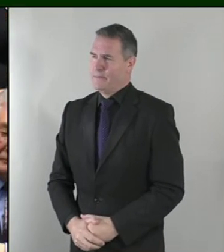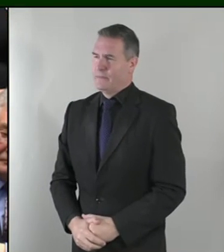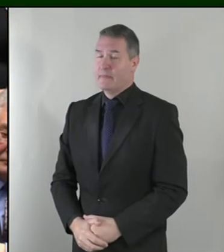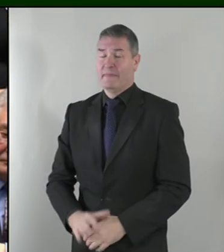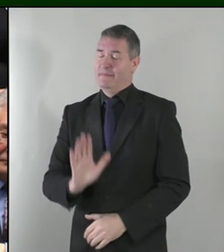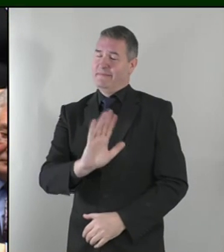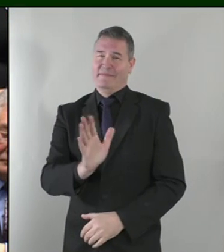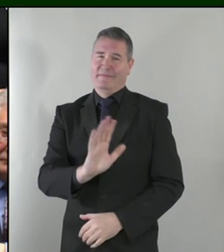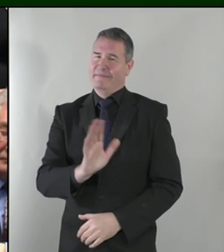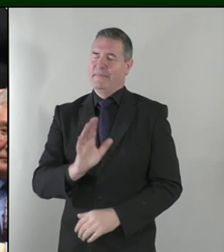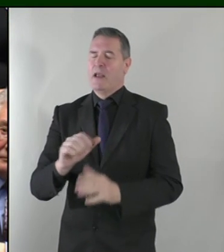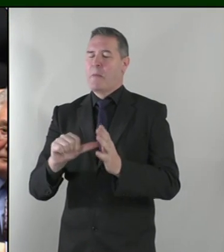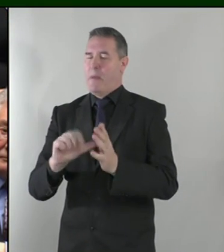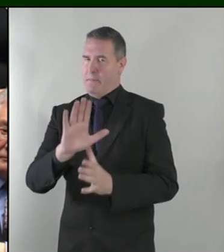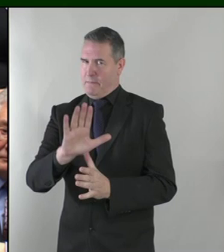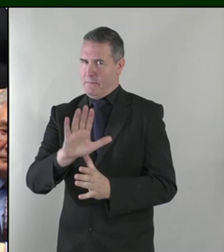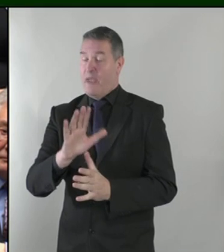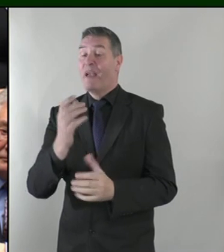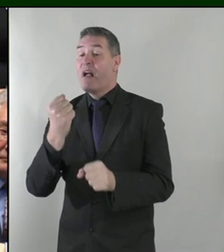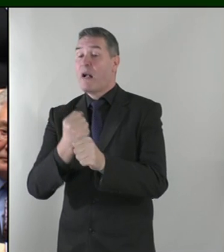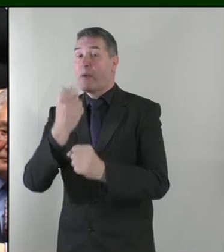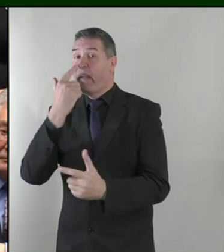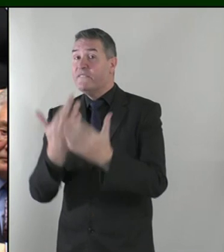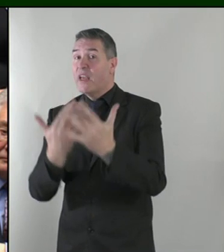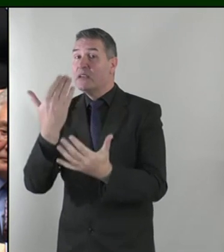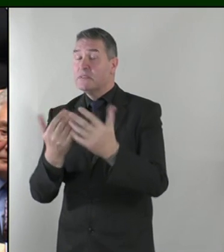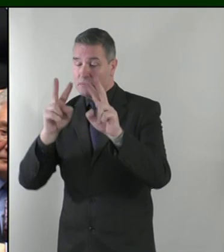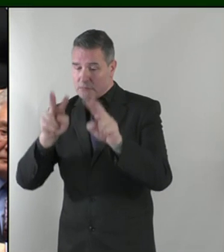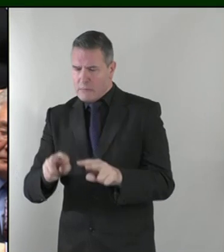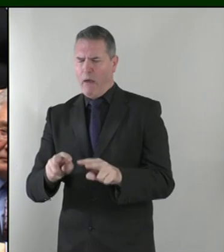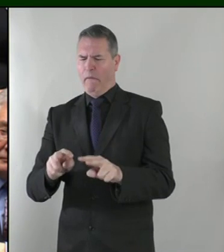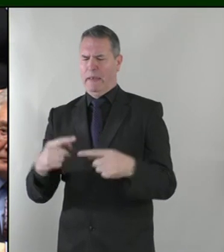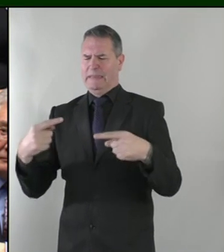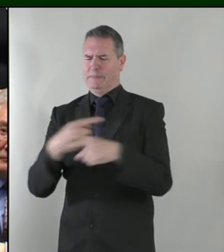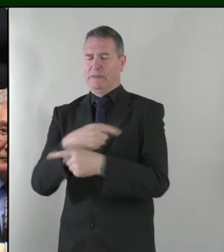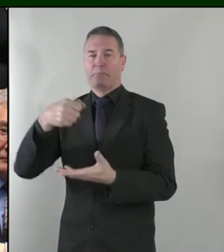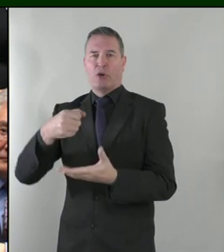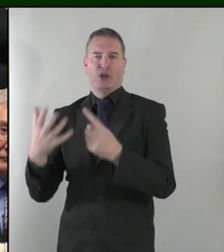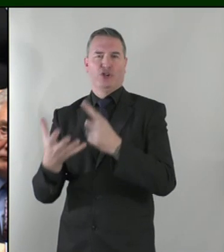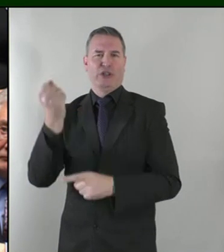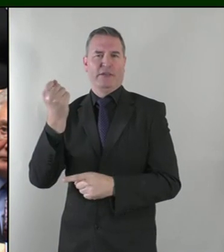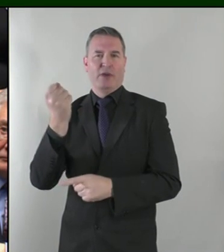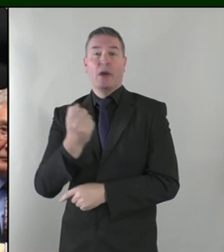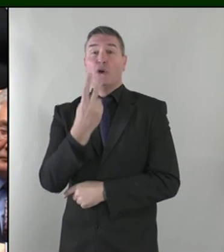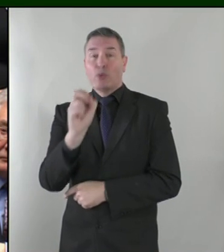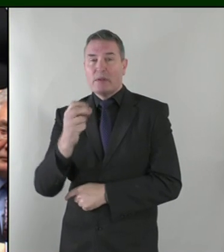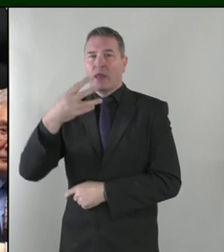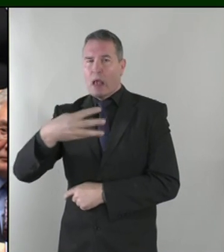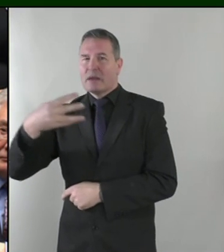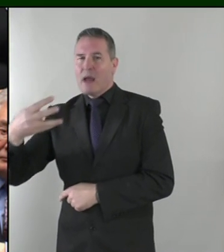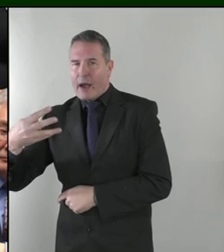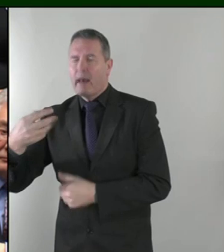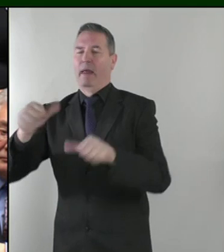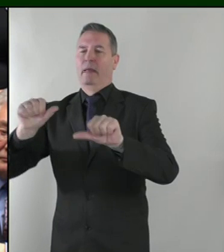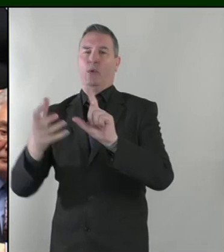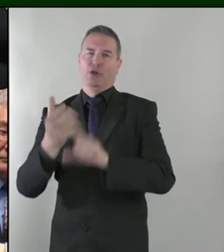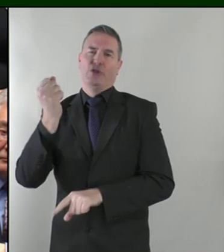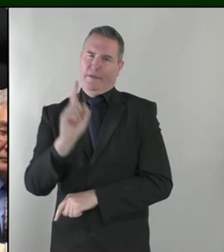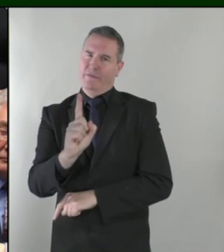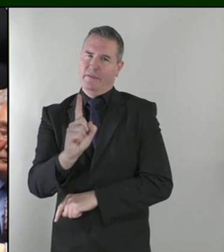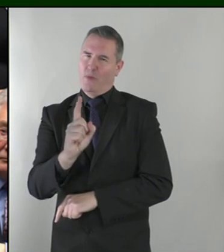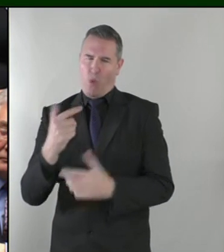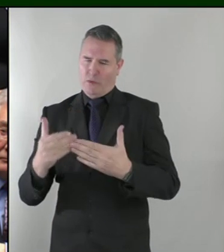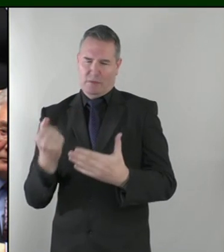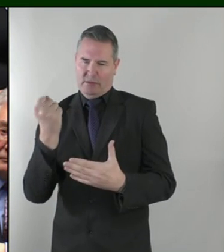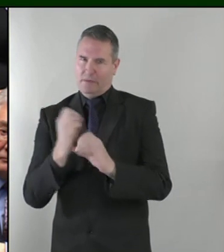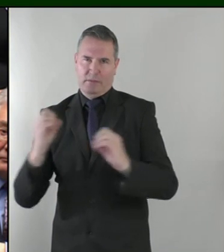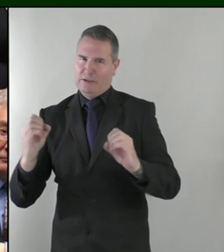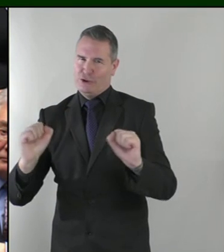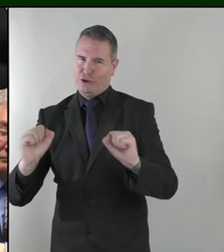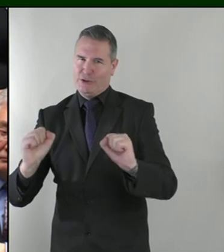The problem is, the Government’s own figures show that they are missing the carbon budget —let alone 2050, it will be 2099 before this country meets net zero.